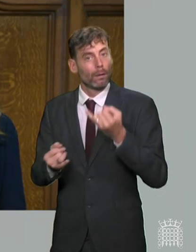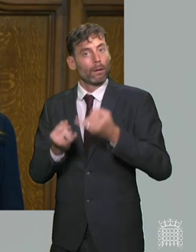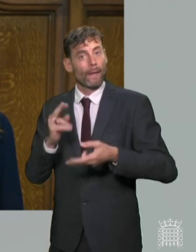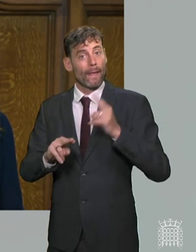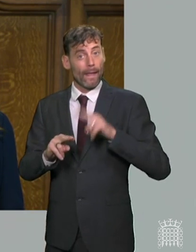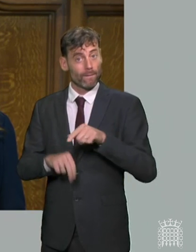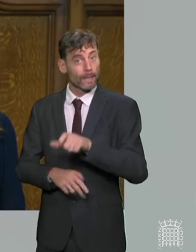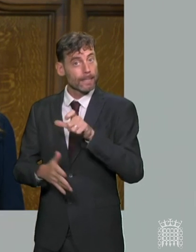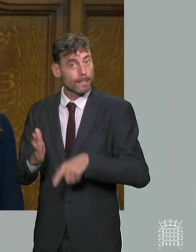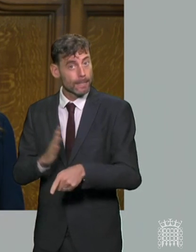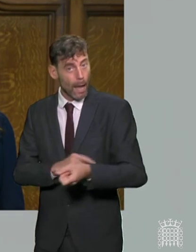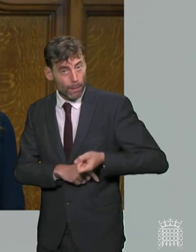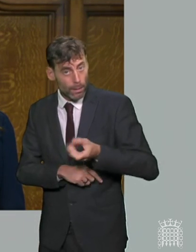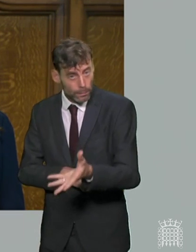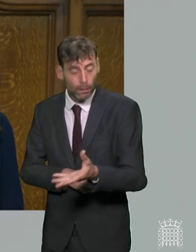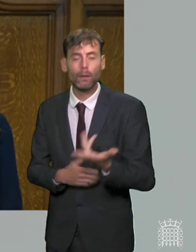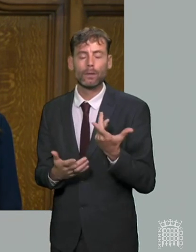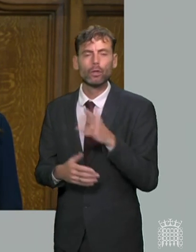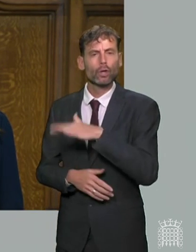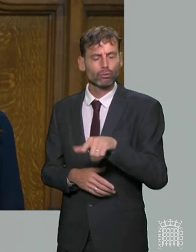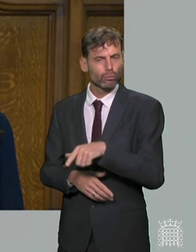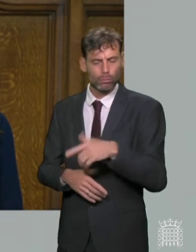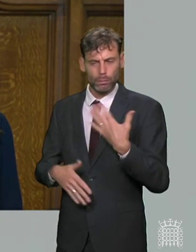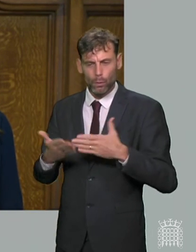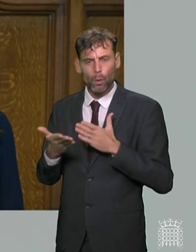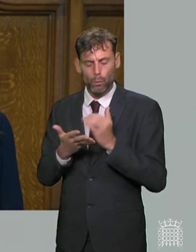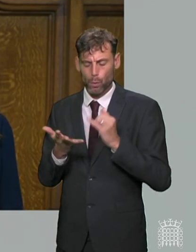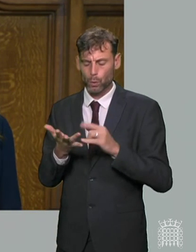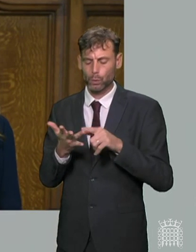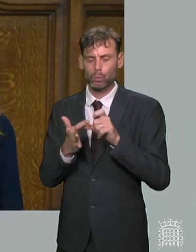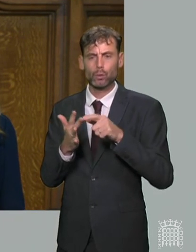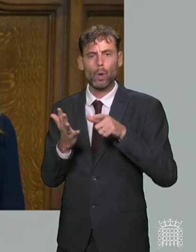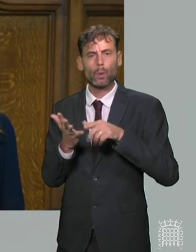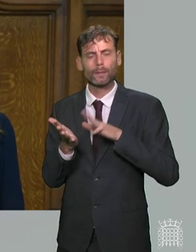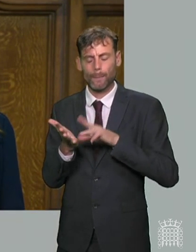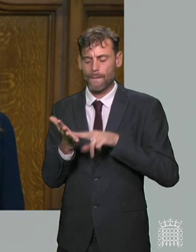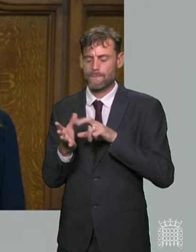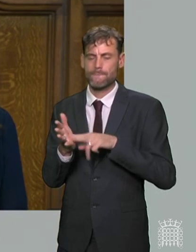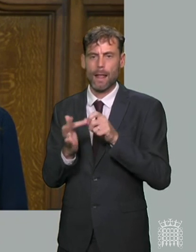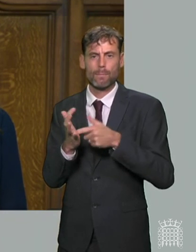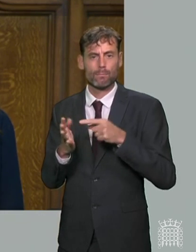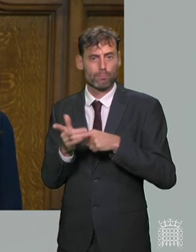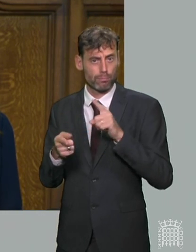The children impacted by sodium valproate have suffered physically, mentally and indeed financially.